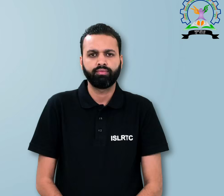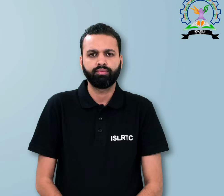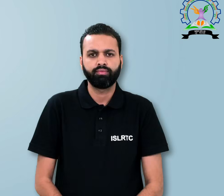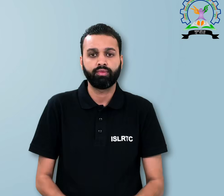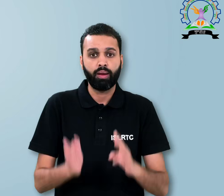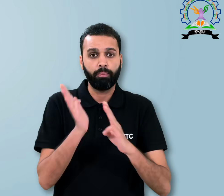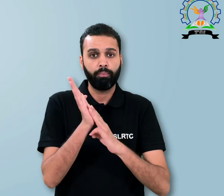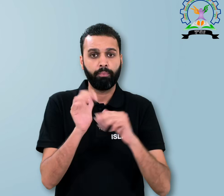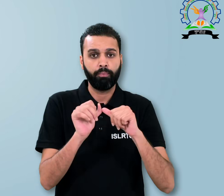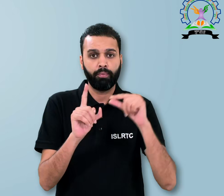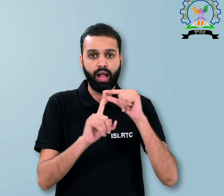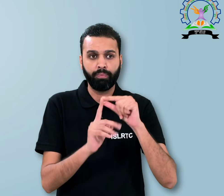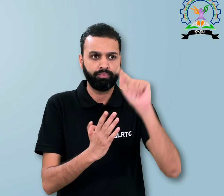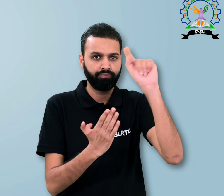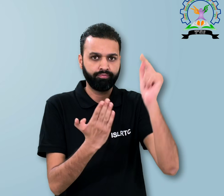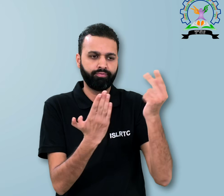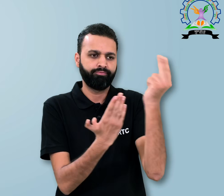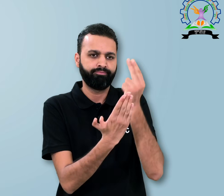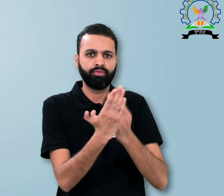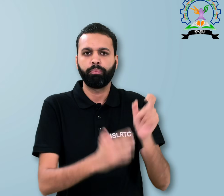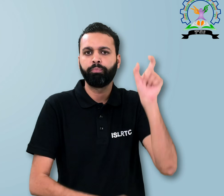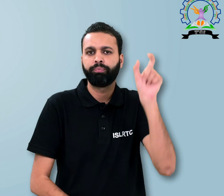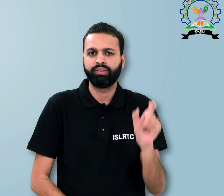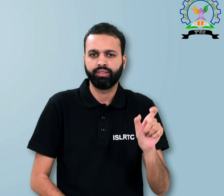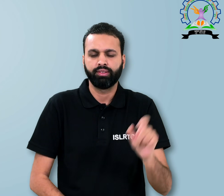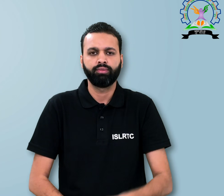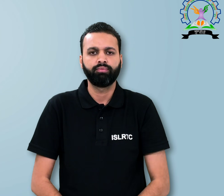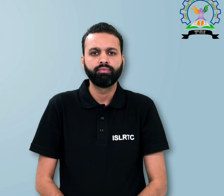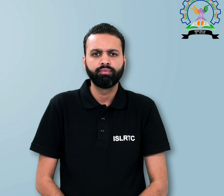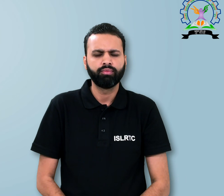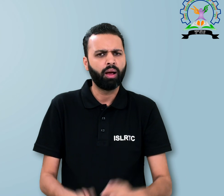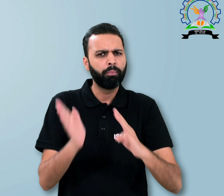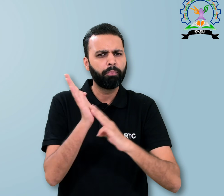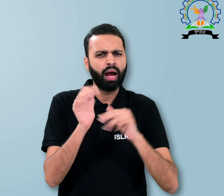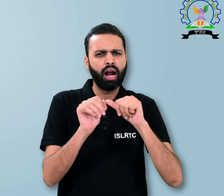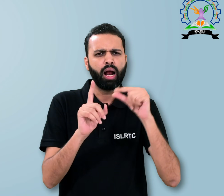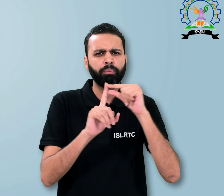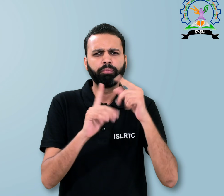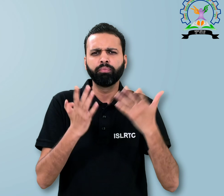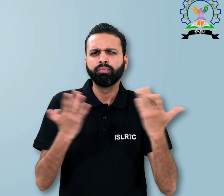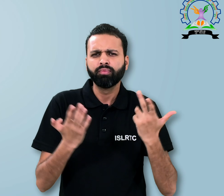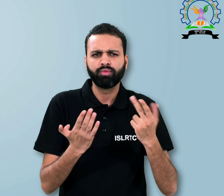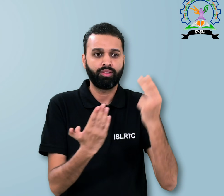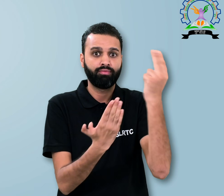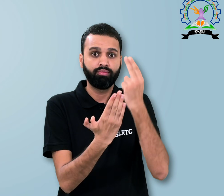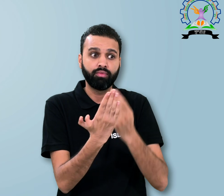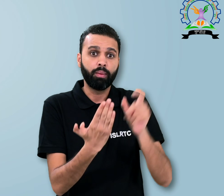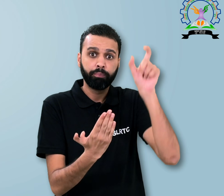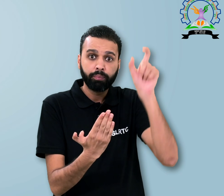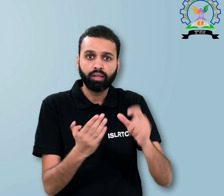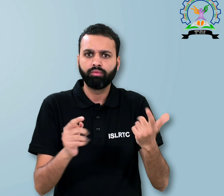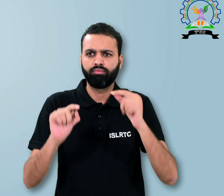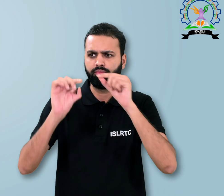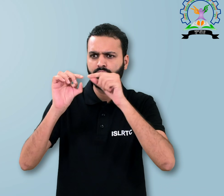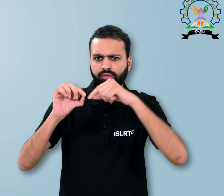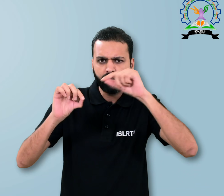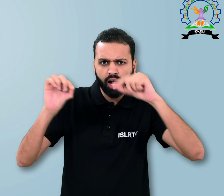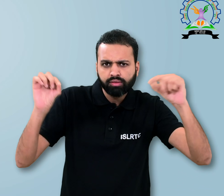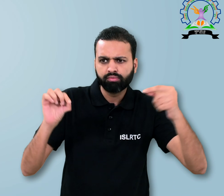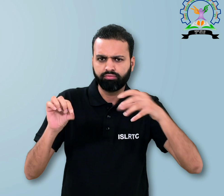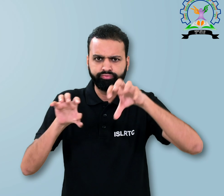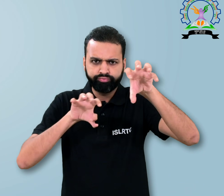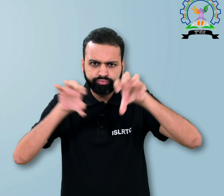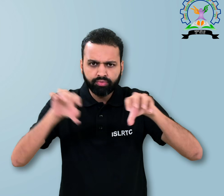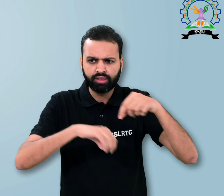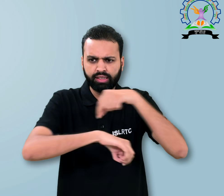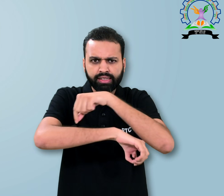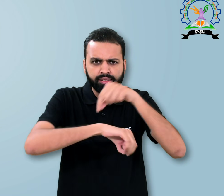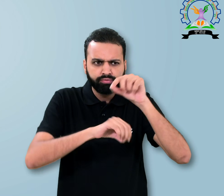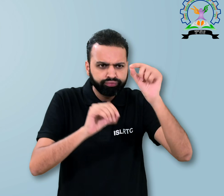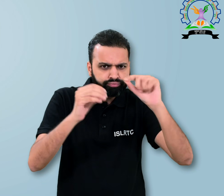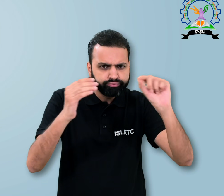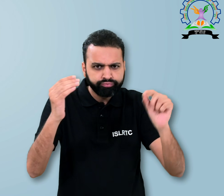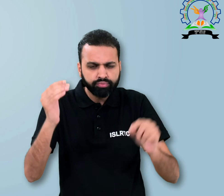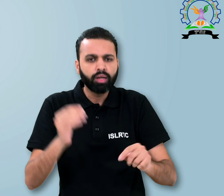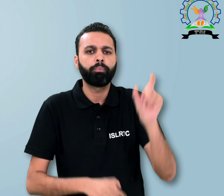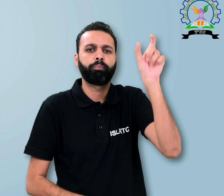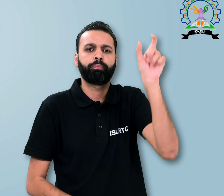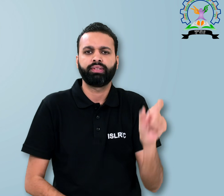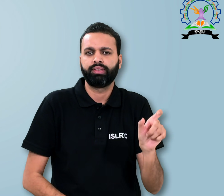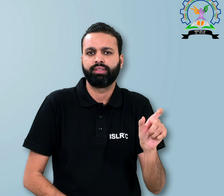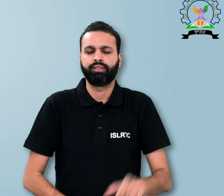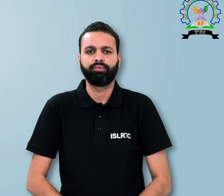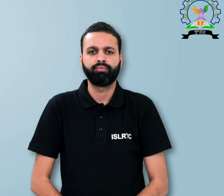Cartographer A Cartographer is a person who draws or produces maps.